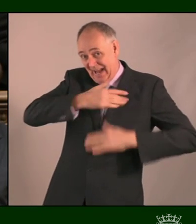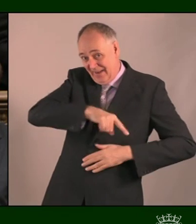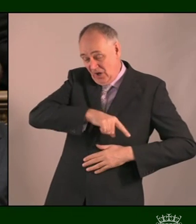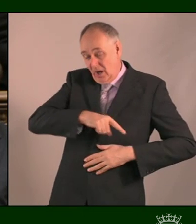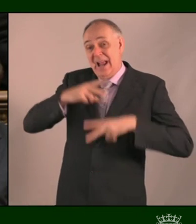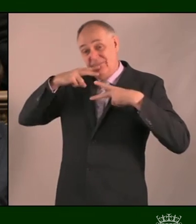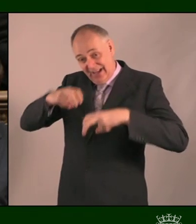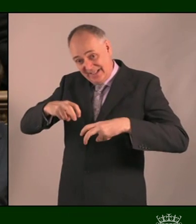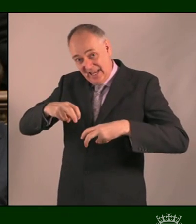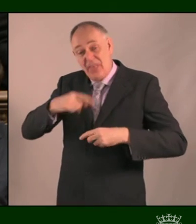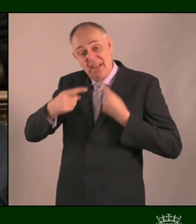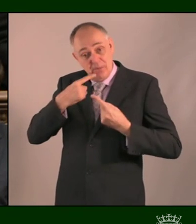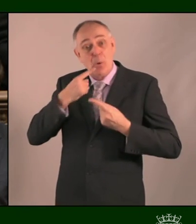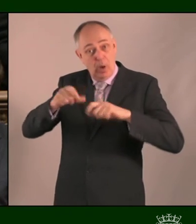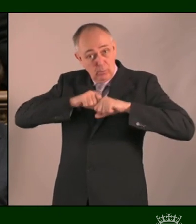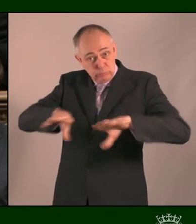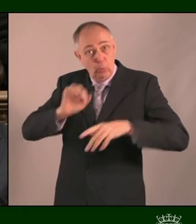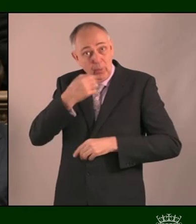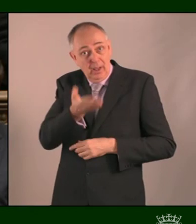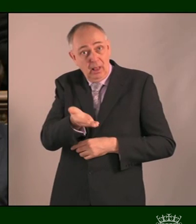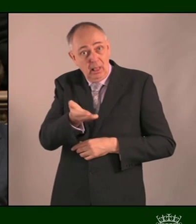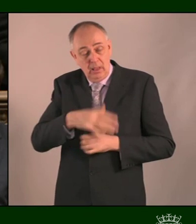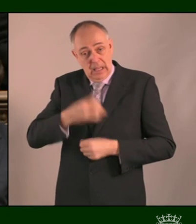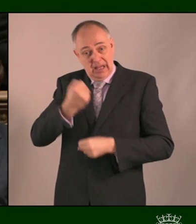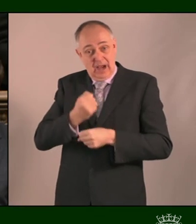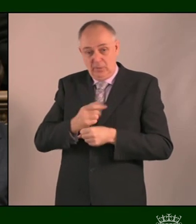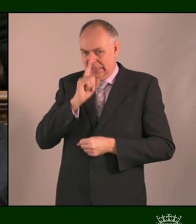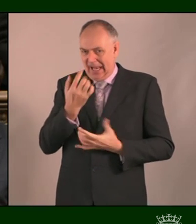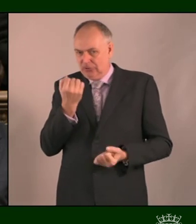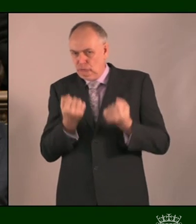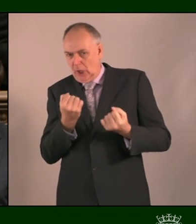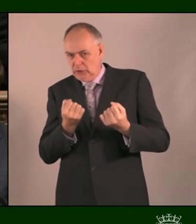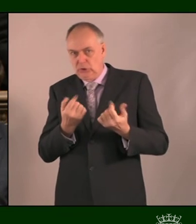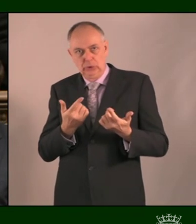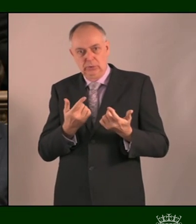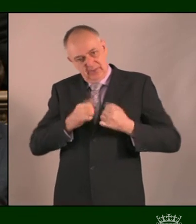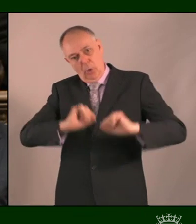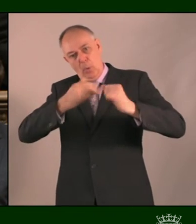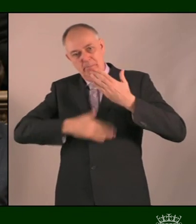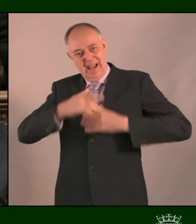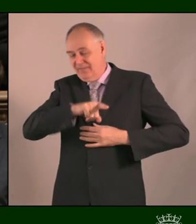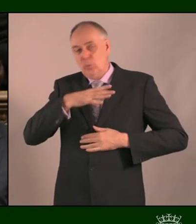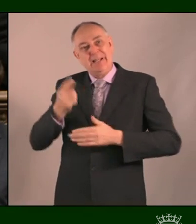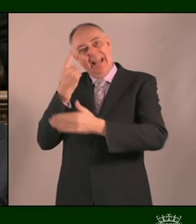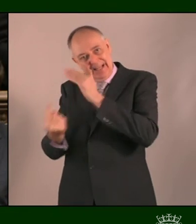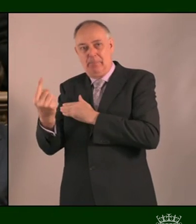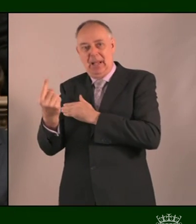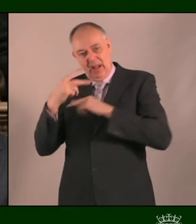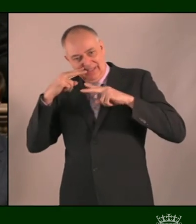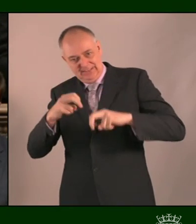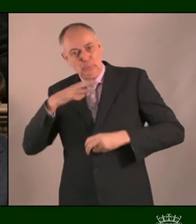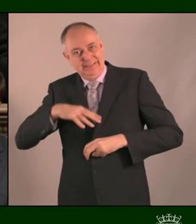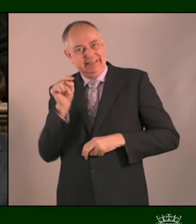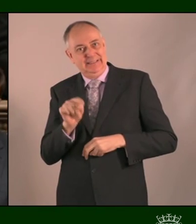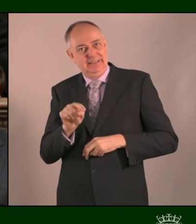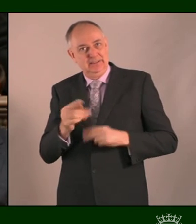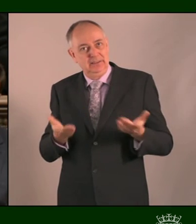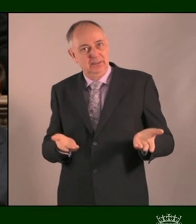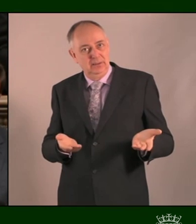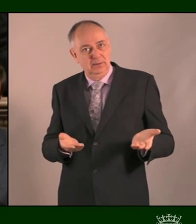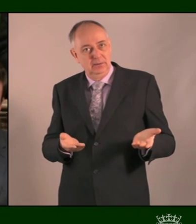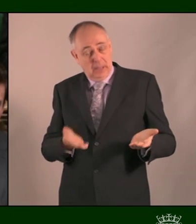I repeat to him that a Government cannot be judge and jury over their own conduct; there has to be an independent element to that investigation.